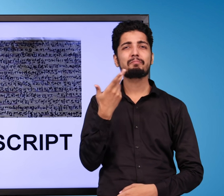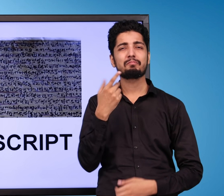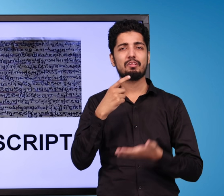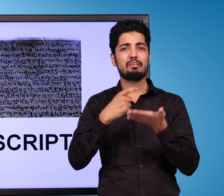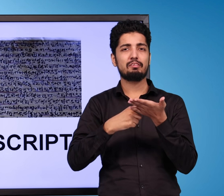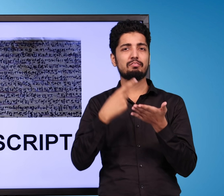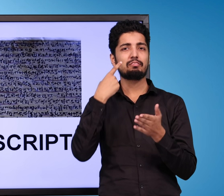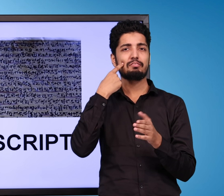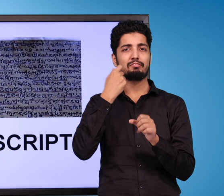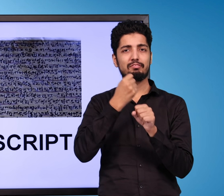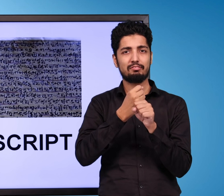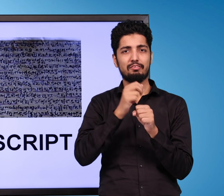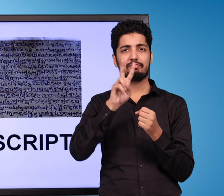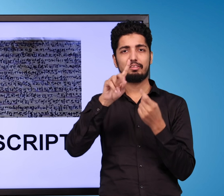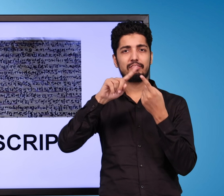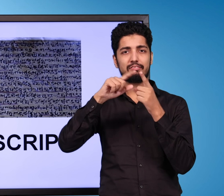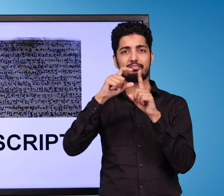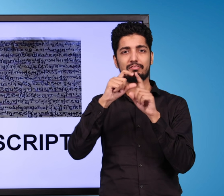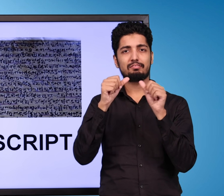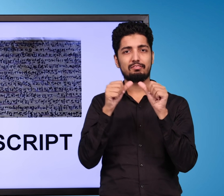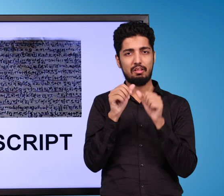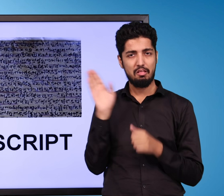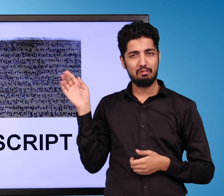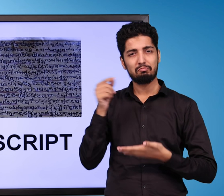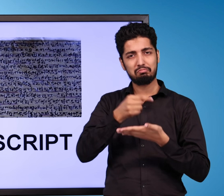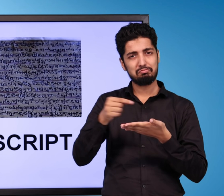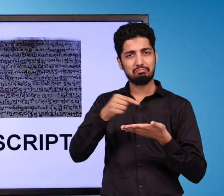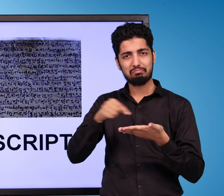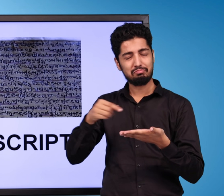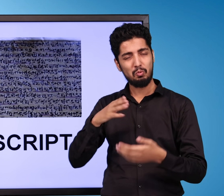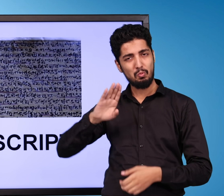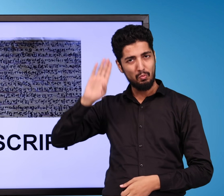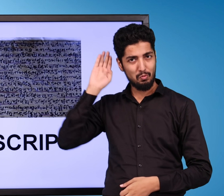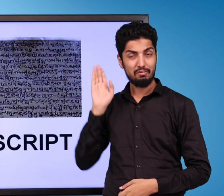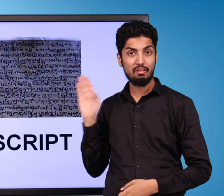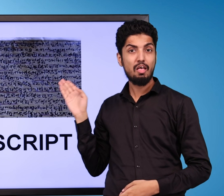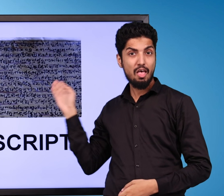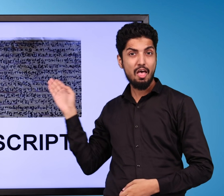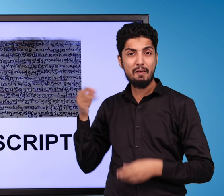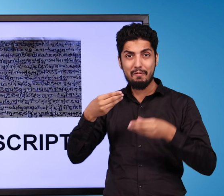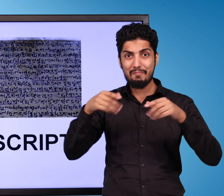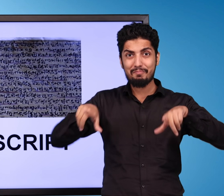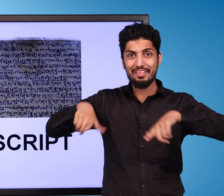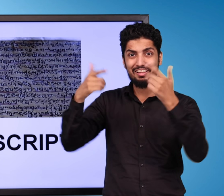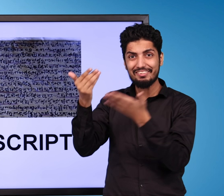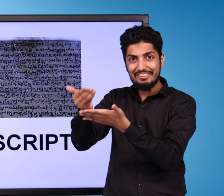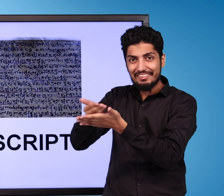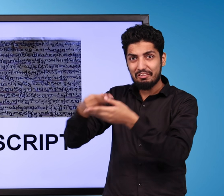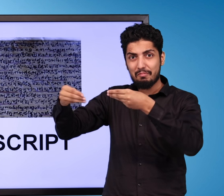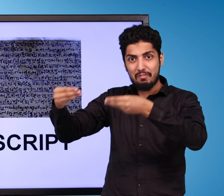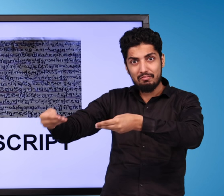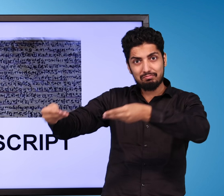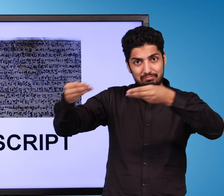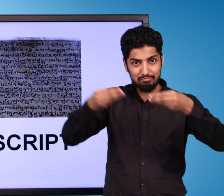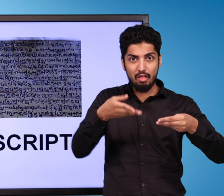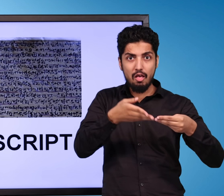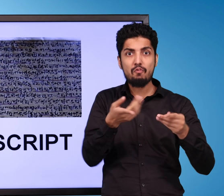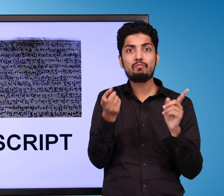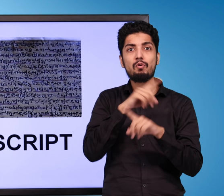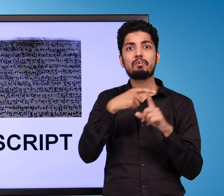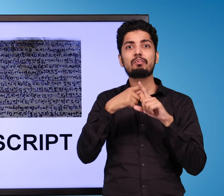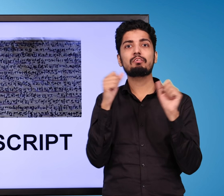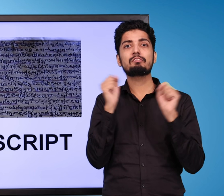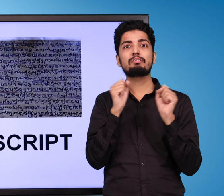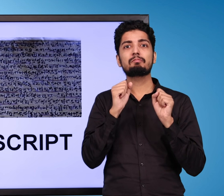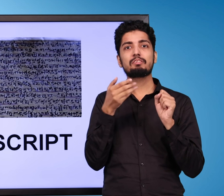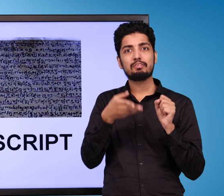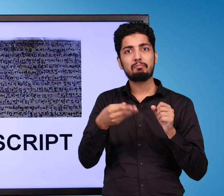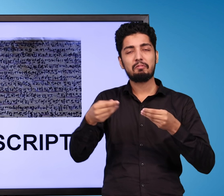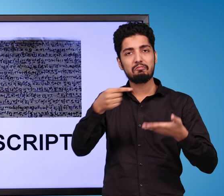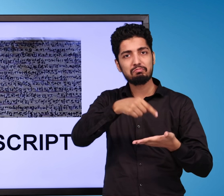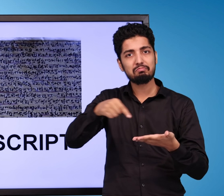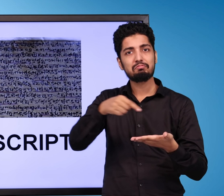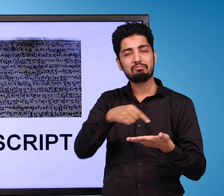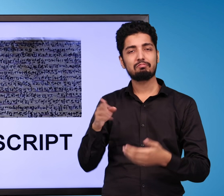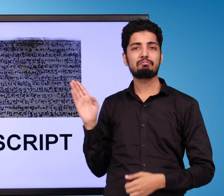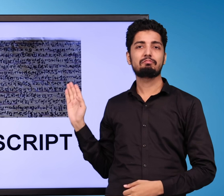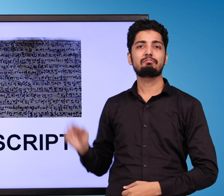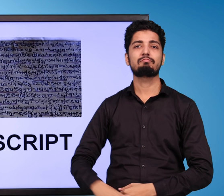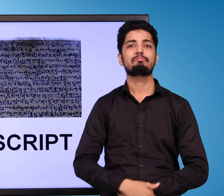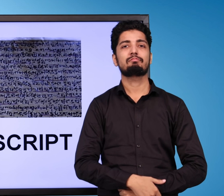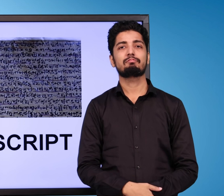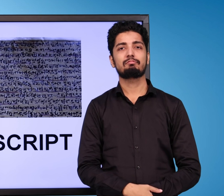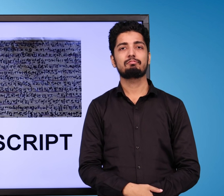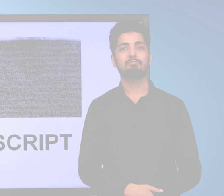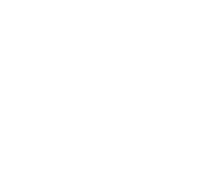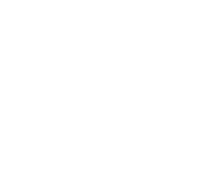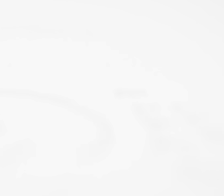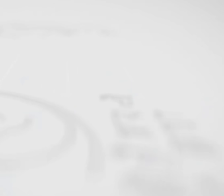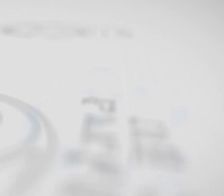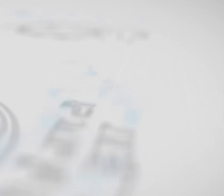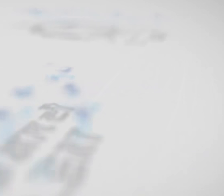The manuscript of the Rigveda, on birch bark, was found in Kashmir.